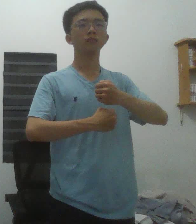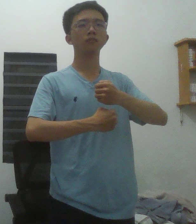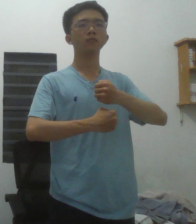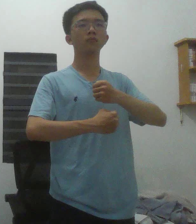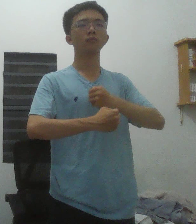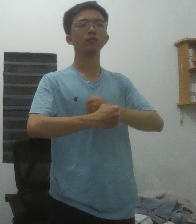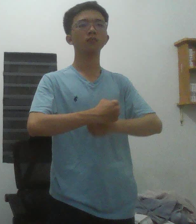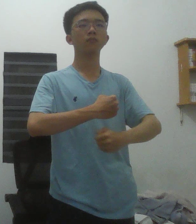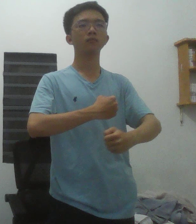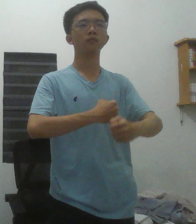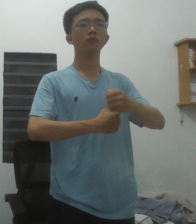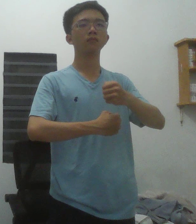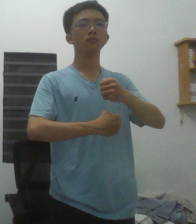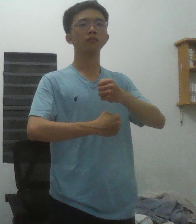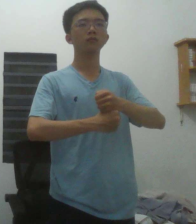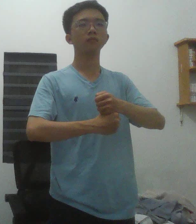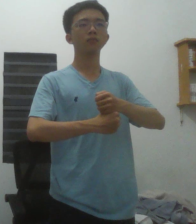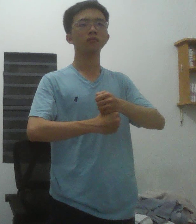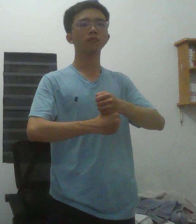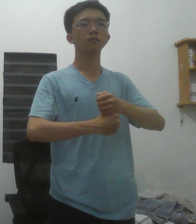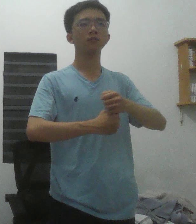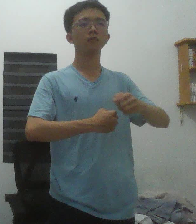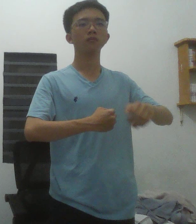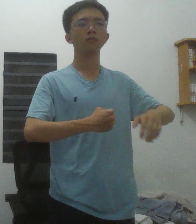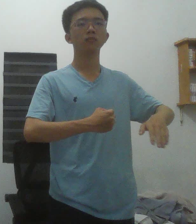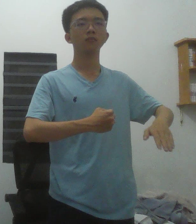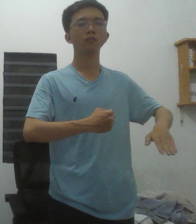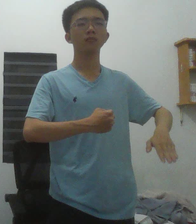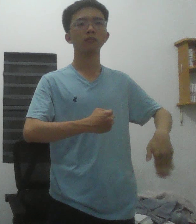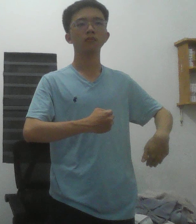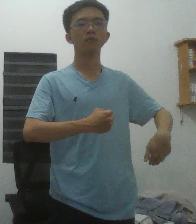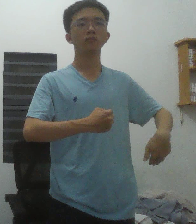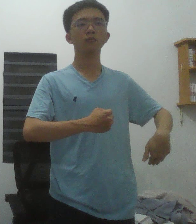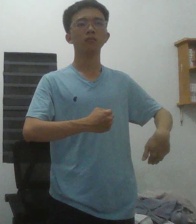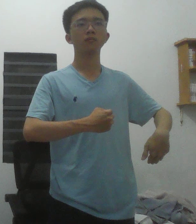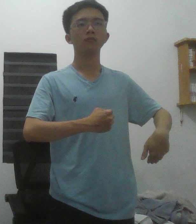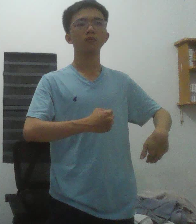nam sau